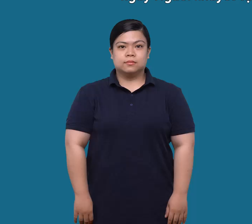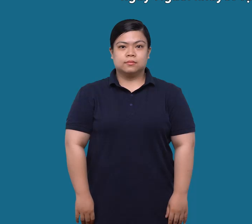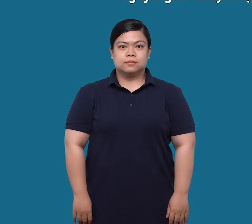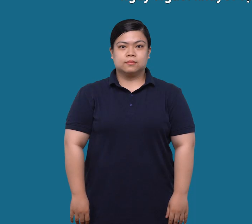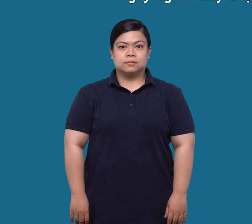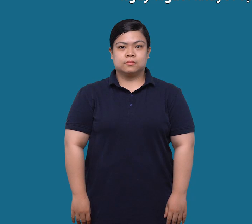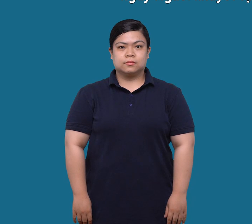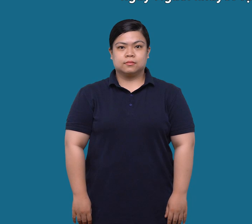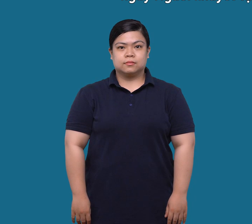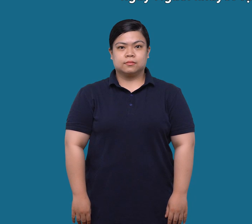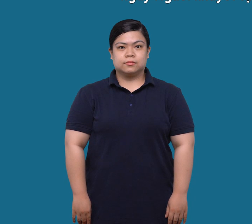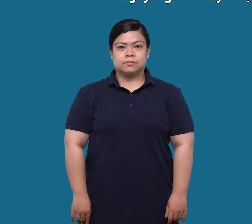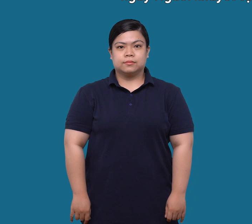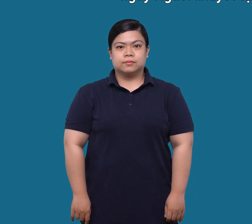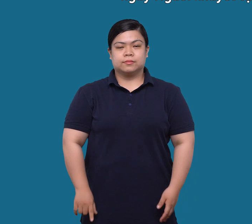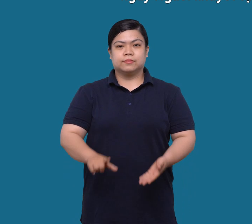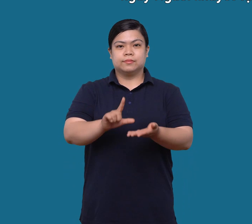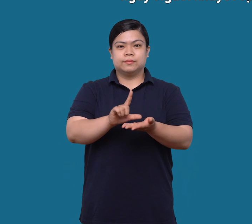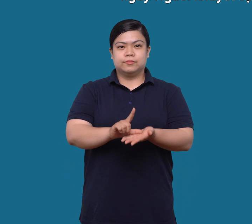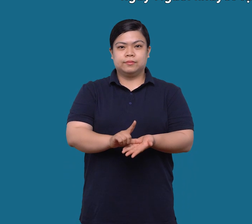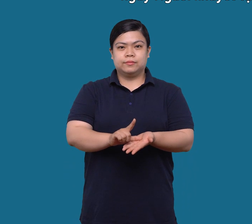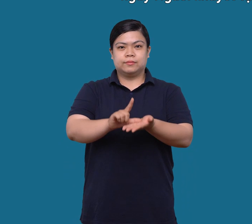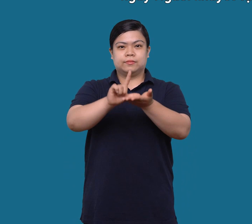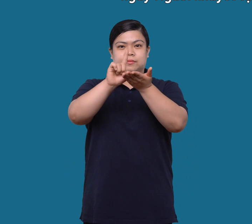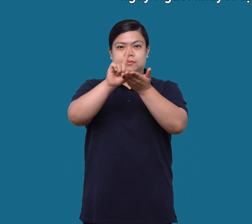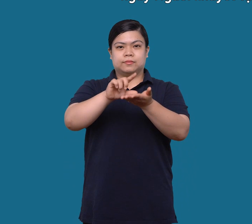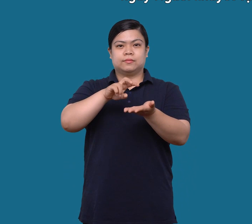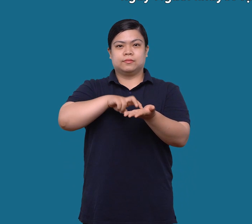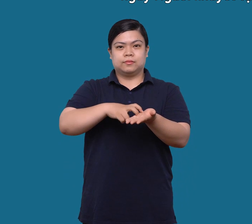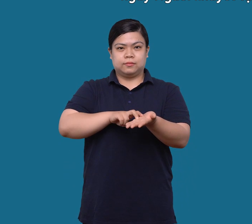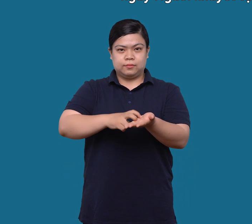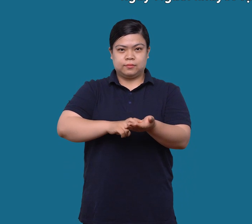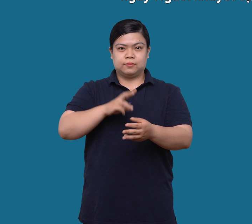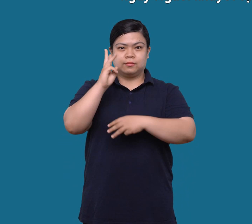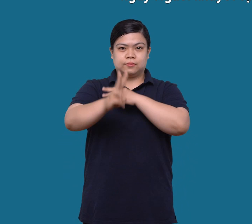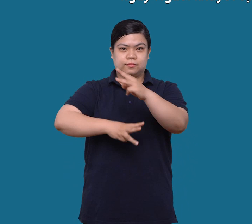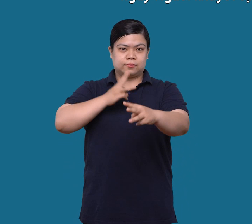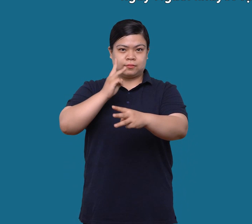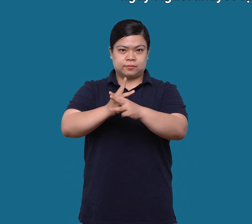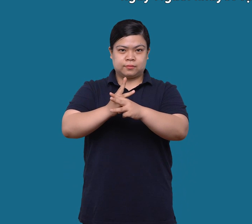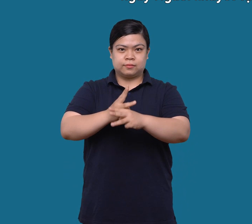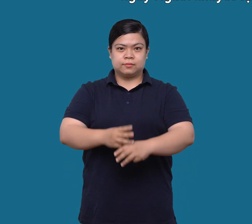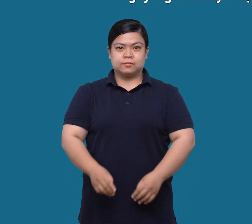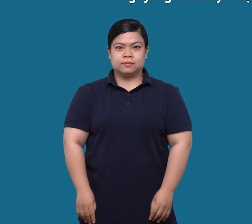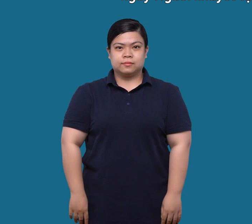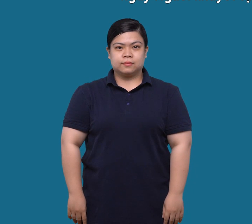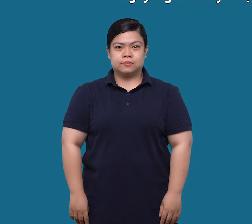ngày Người khuyết tật Thế giới 3/12